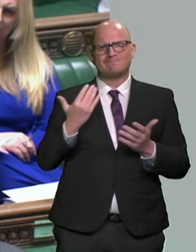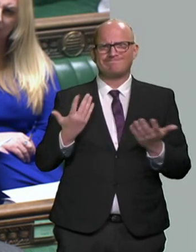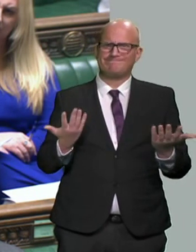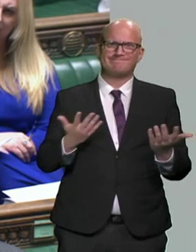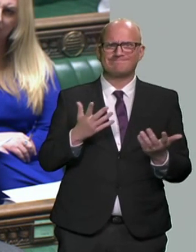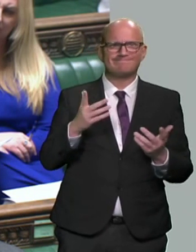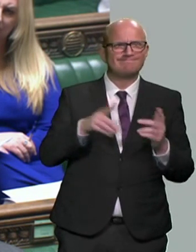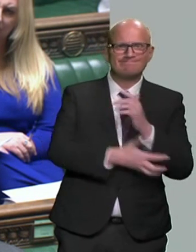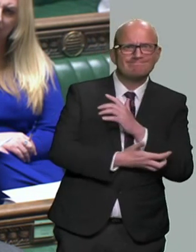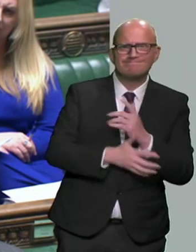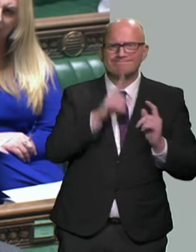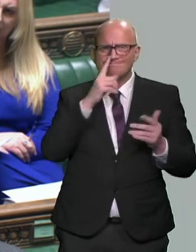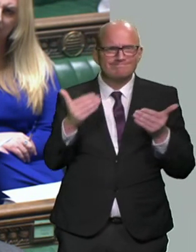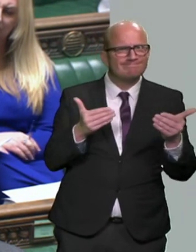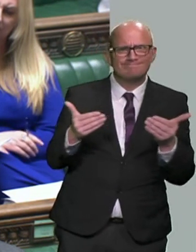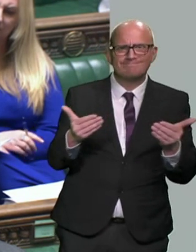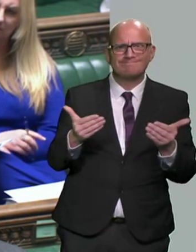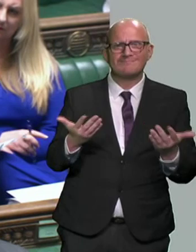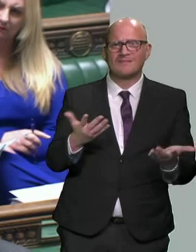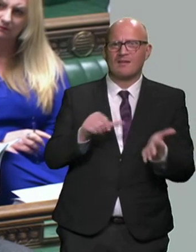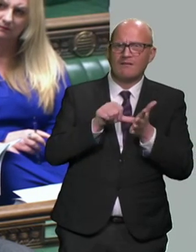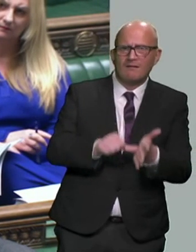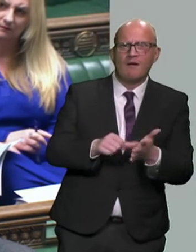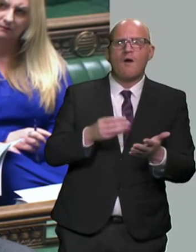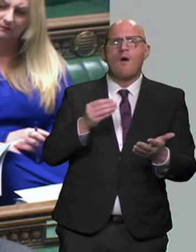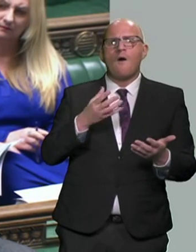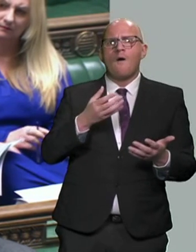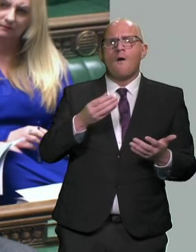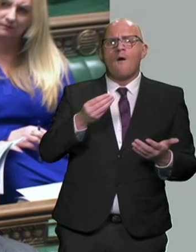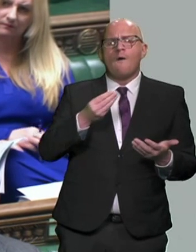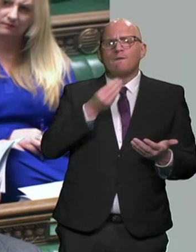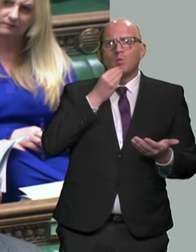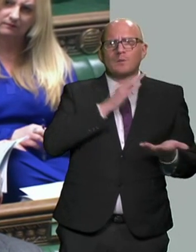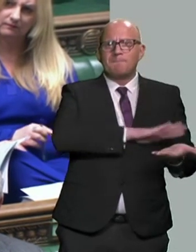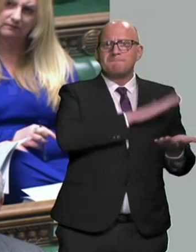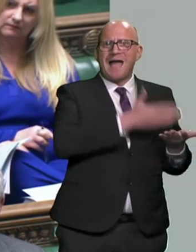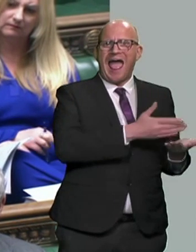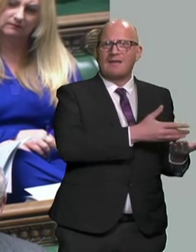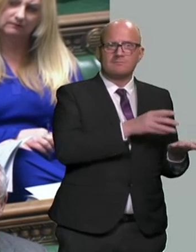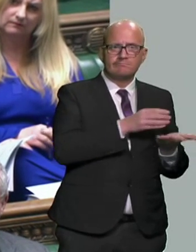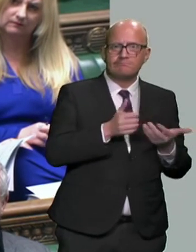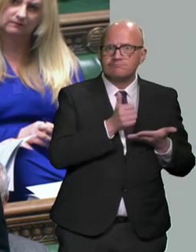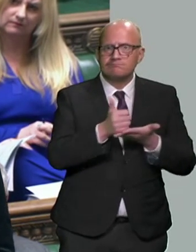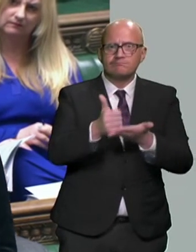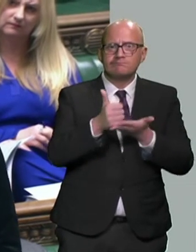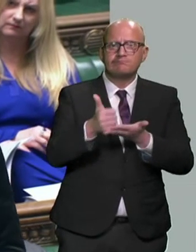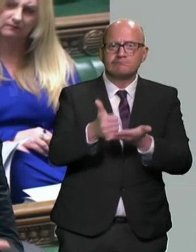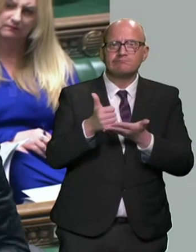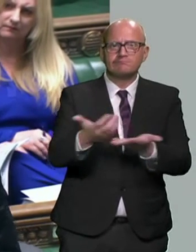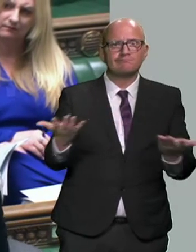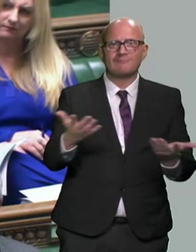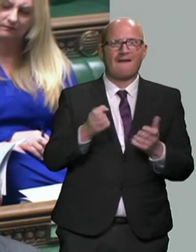Food prices are rising, especially for the basics, and foodbanks are seeing record numbers of people coming through their doors.